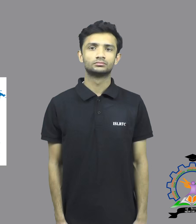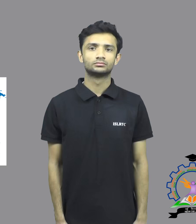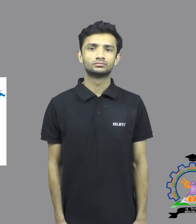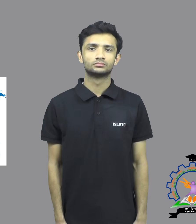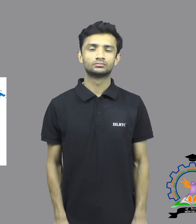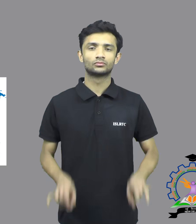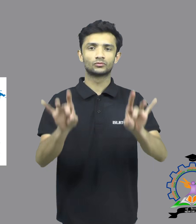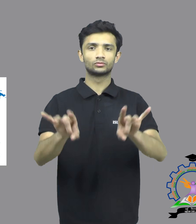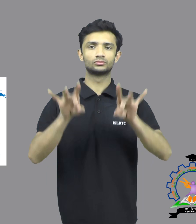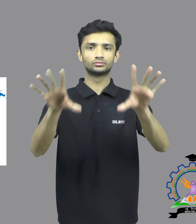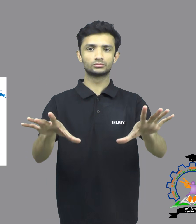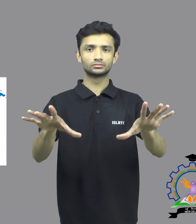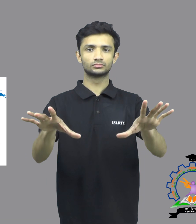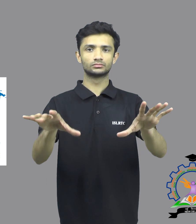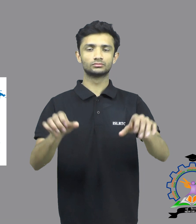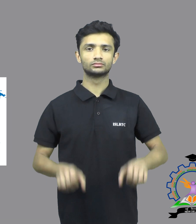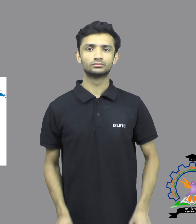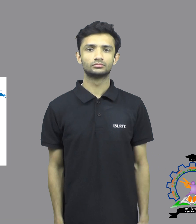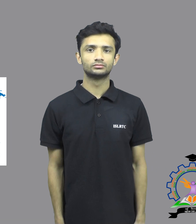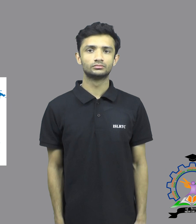Australia